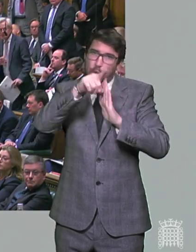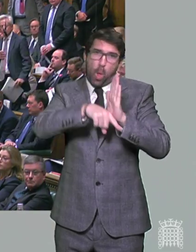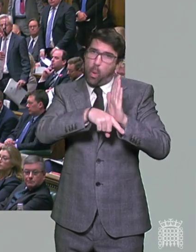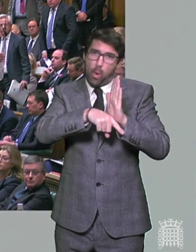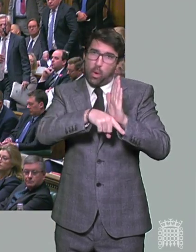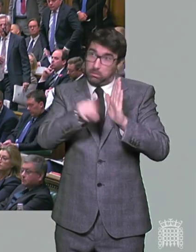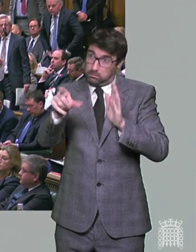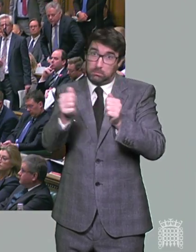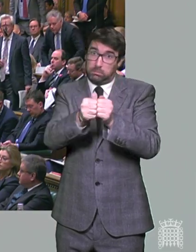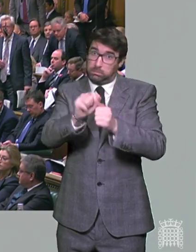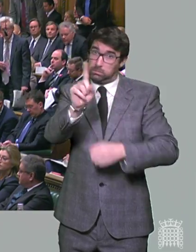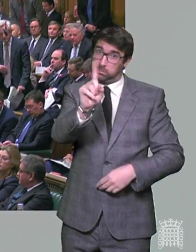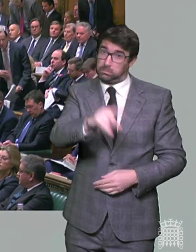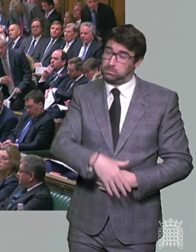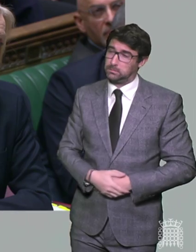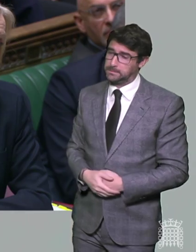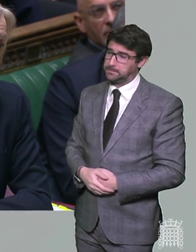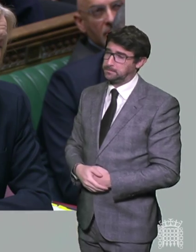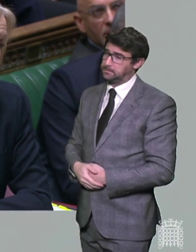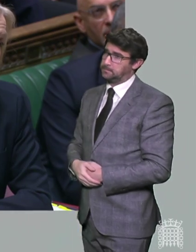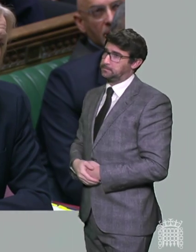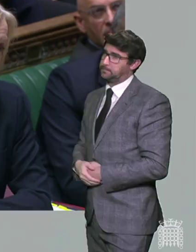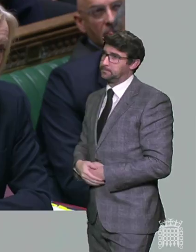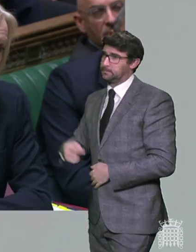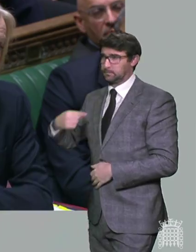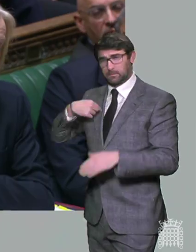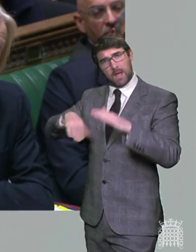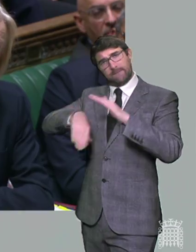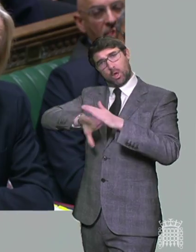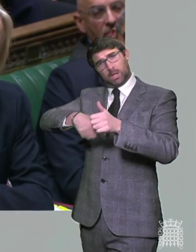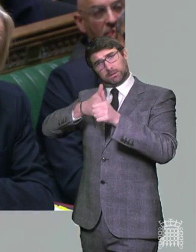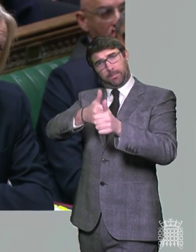I am completely committed to the Northern Ireland Protocol Bill.